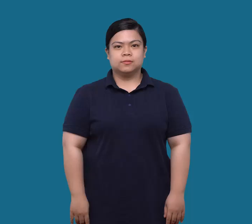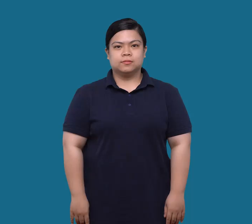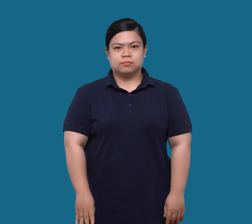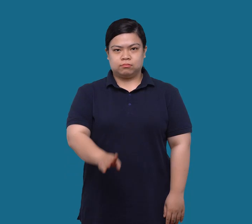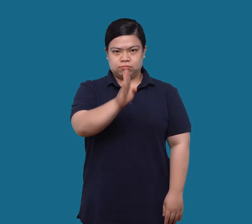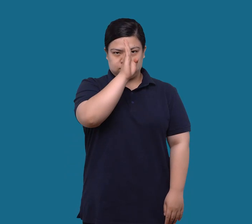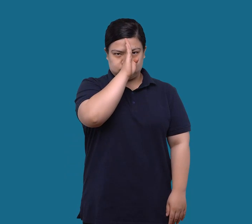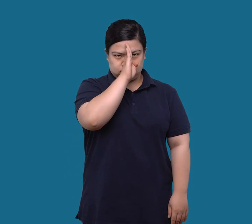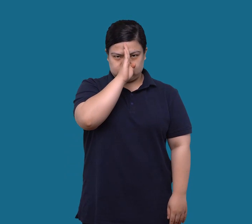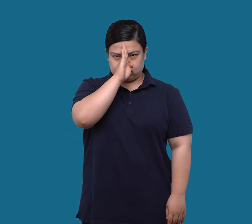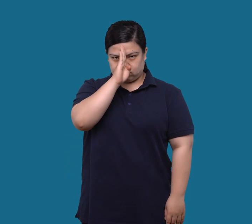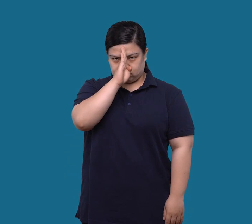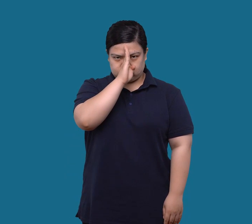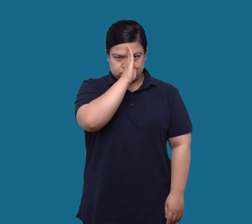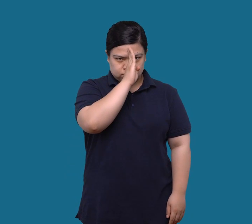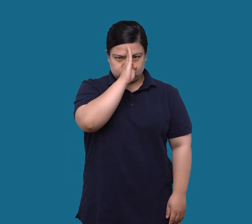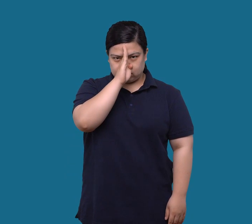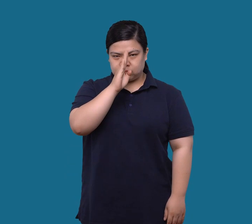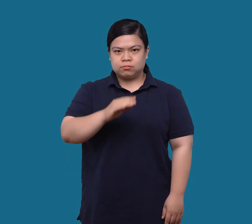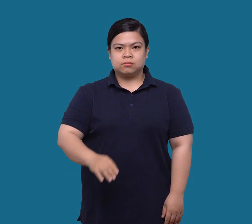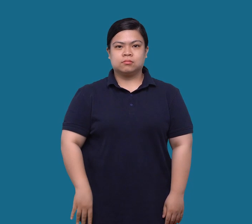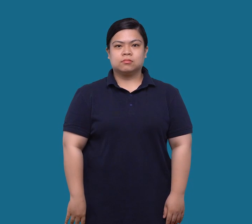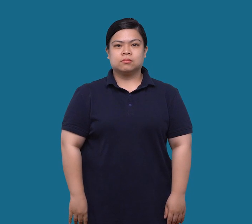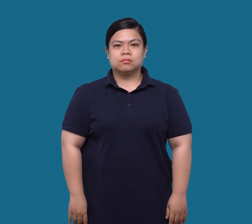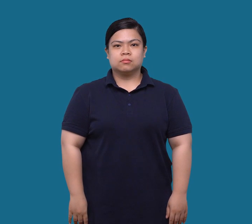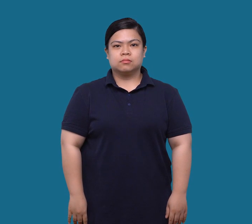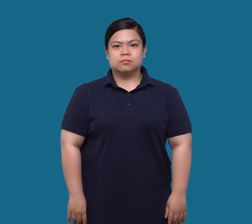lạnh lùng